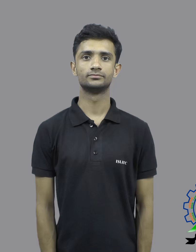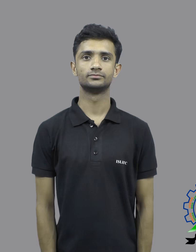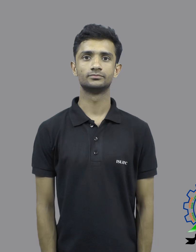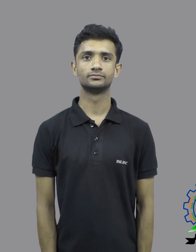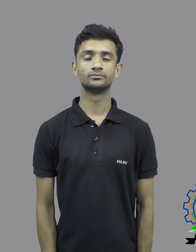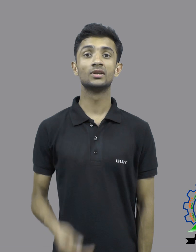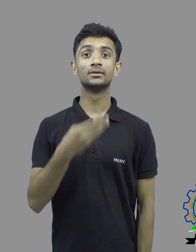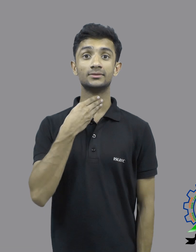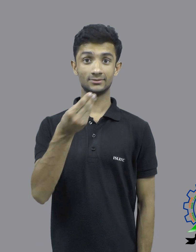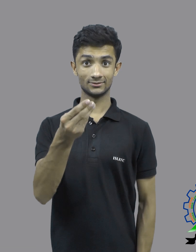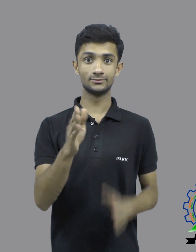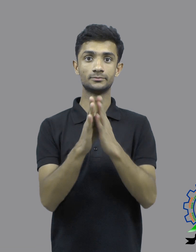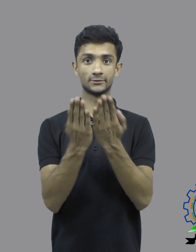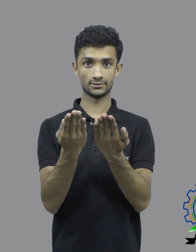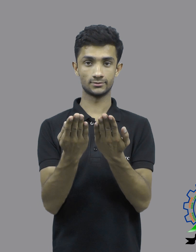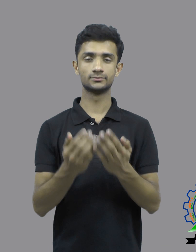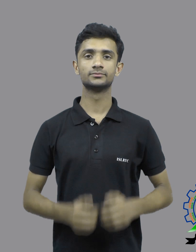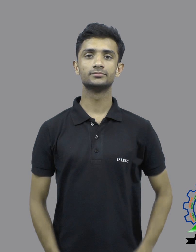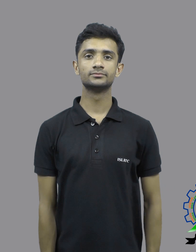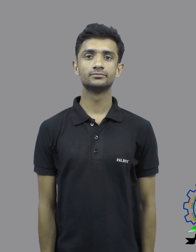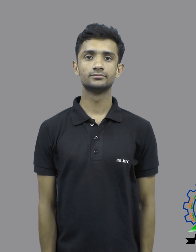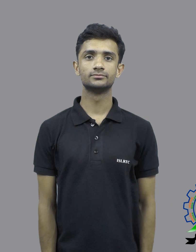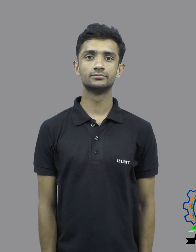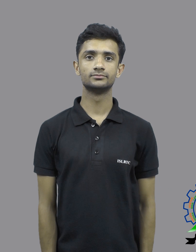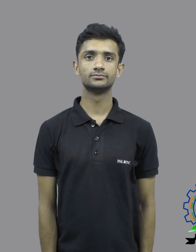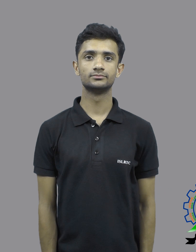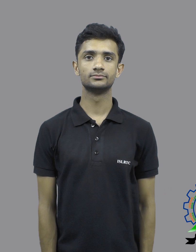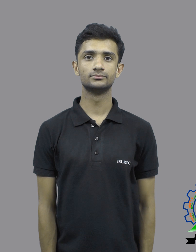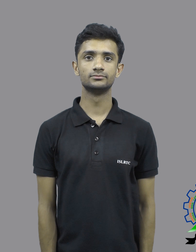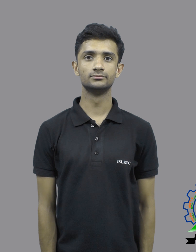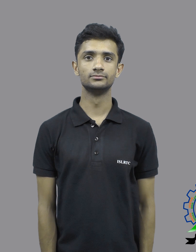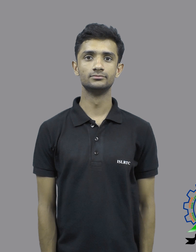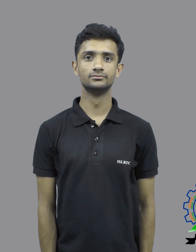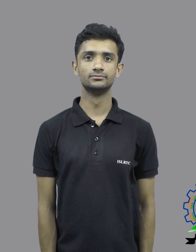Ration